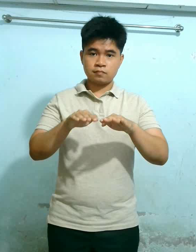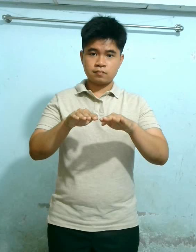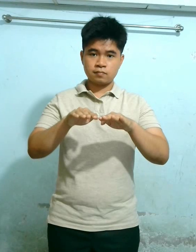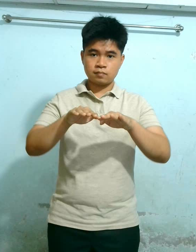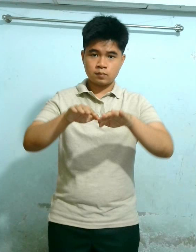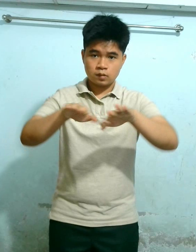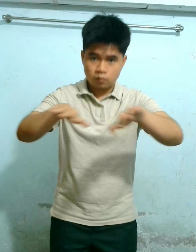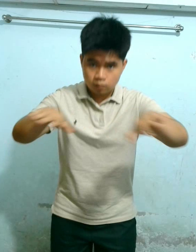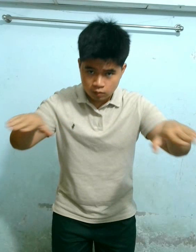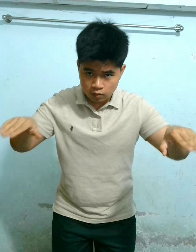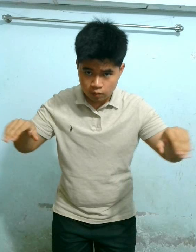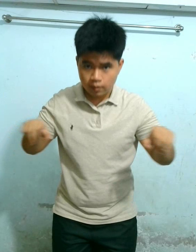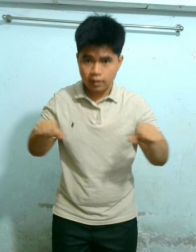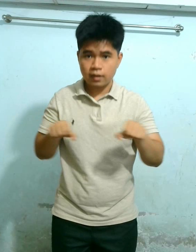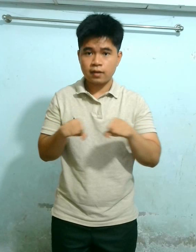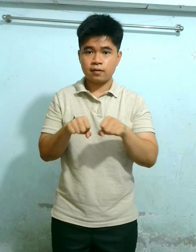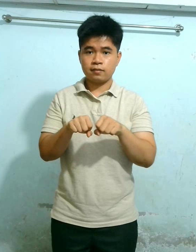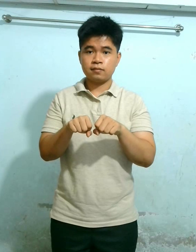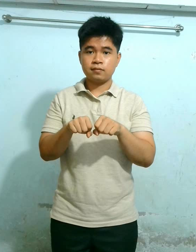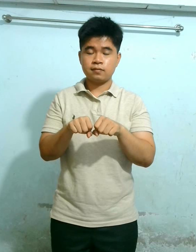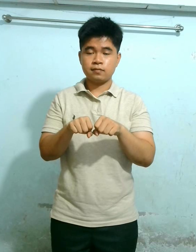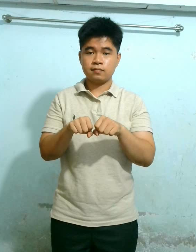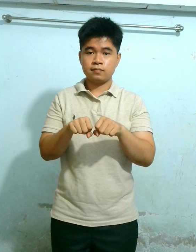boi